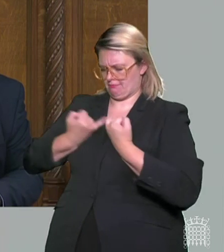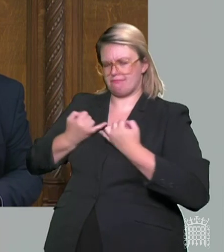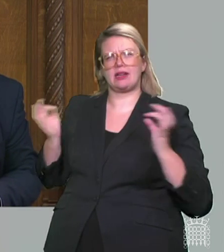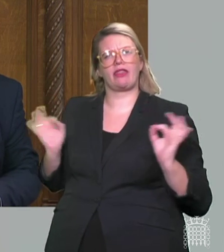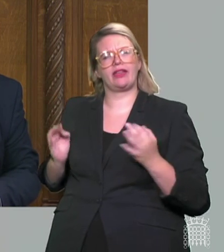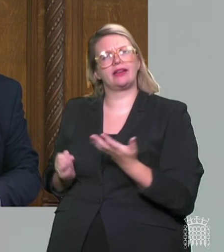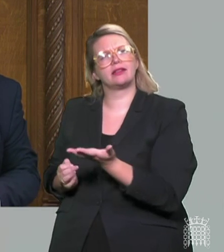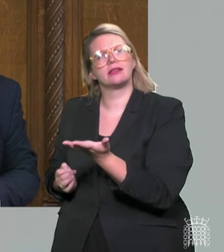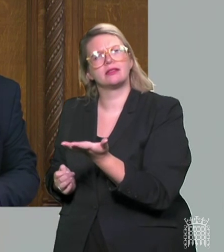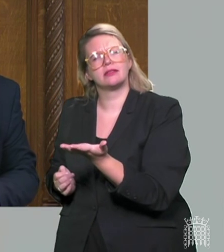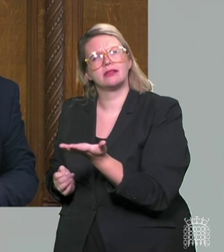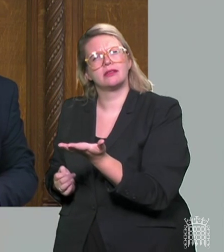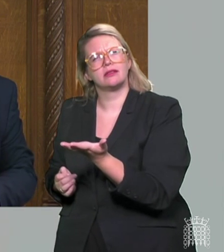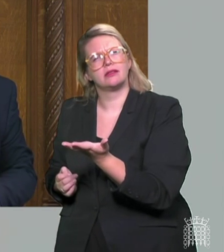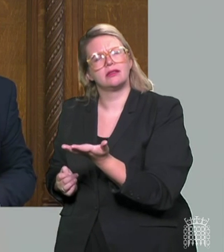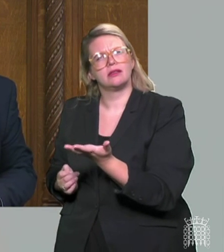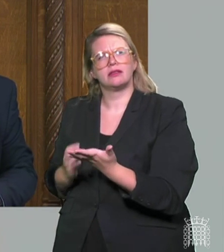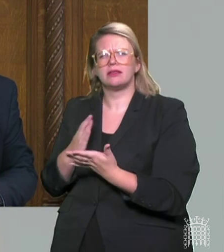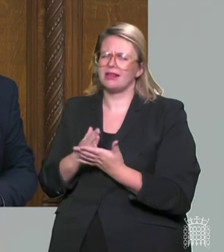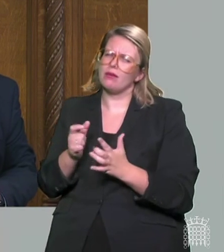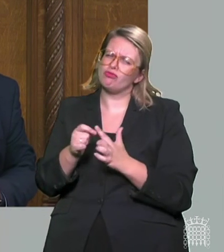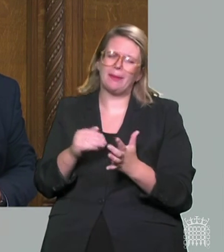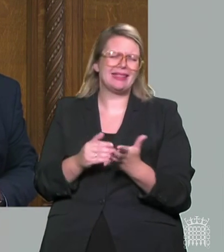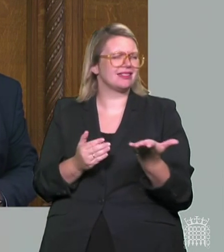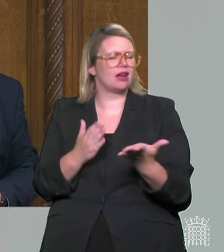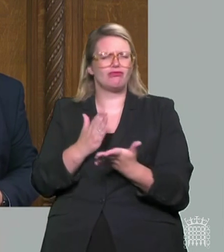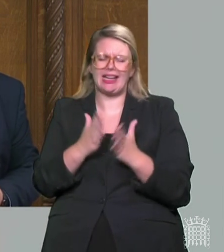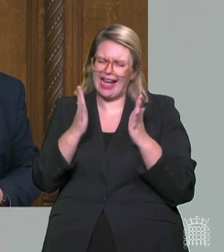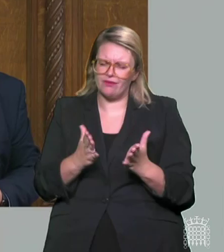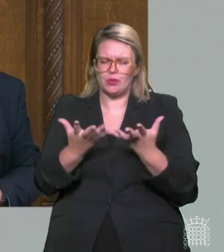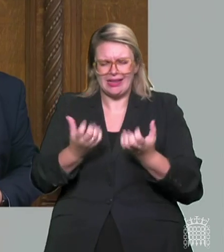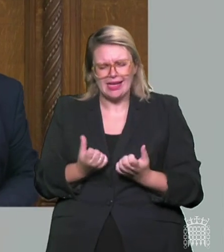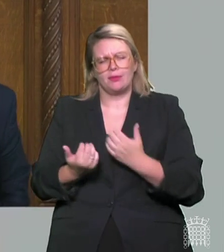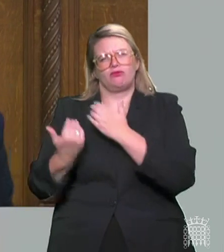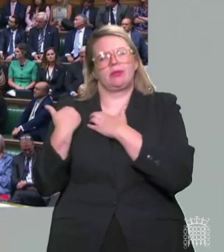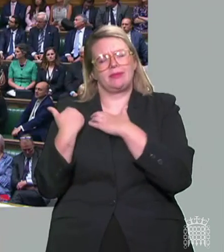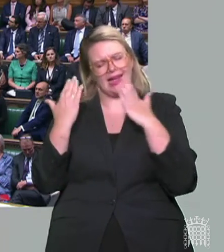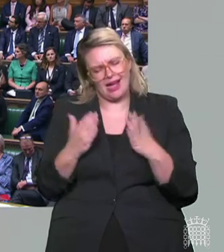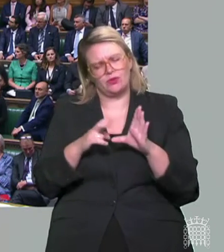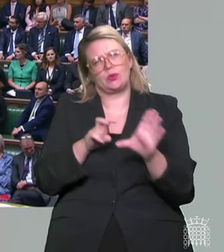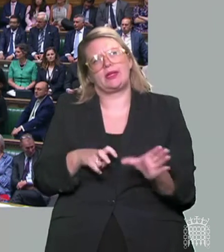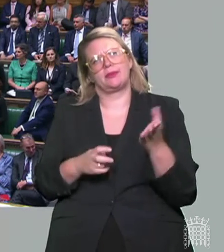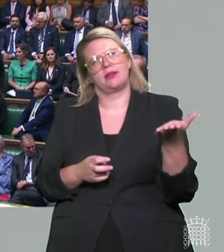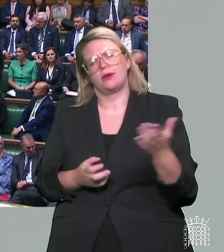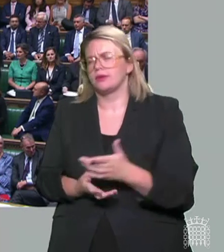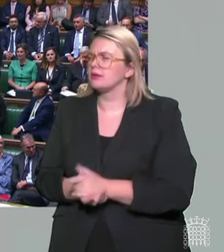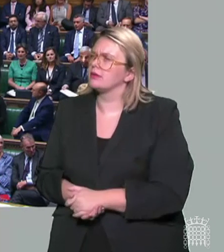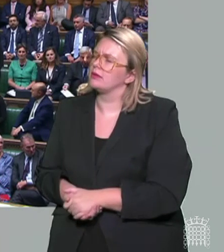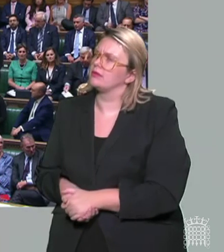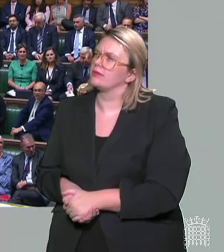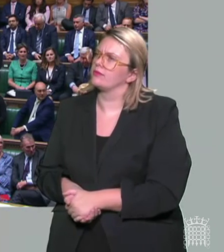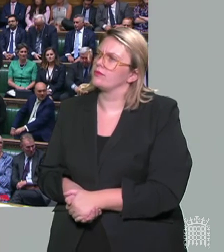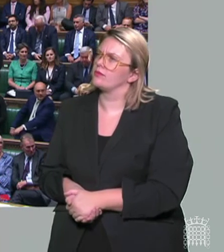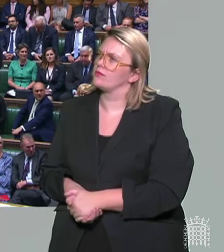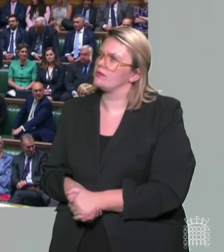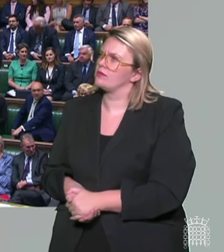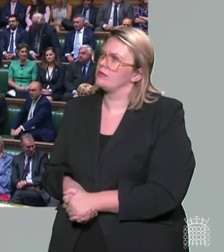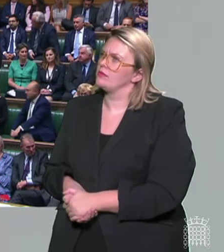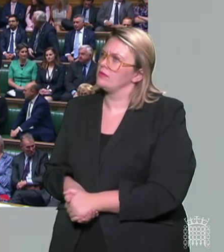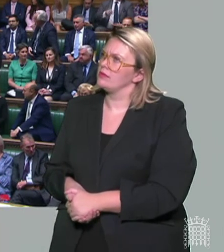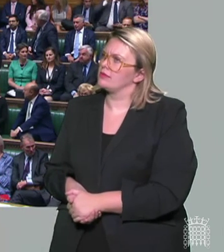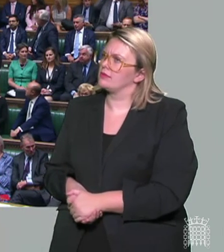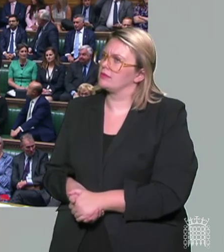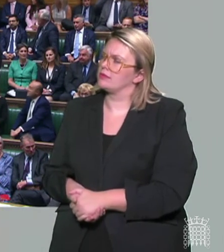There is nothing left for him to do other than to take responsibility and resign.